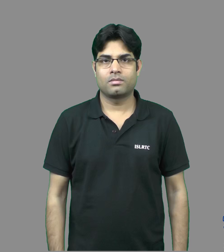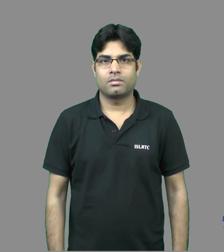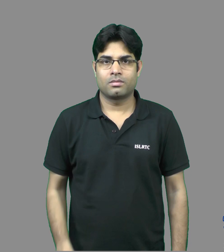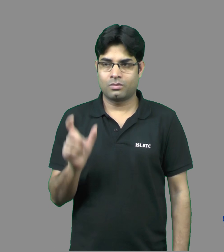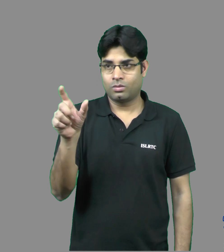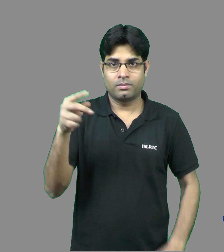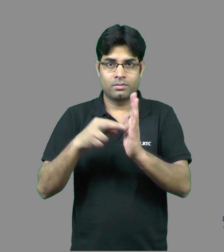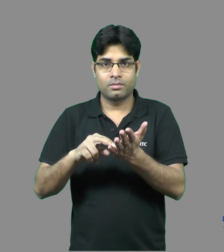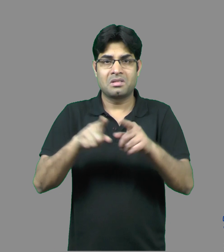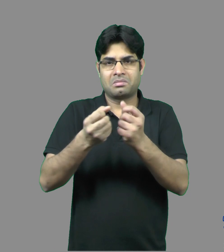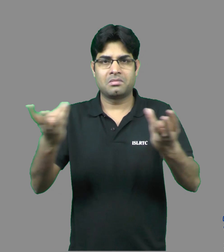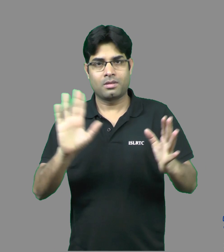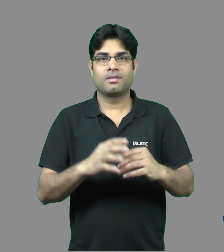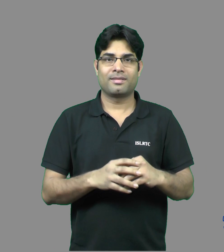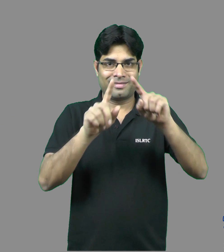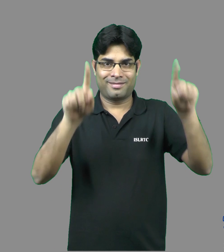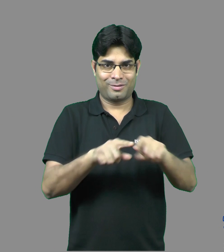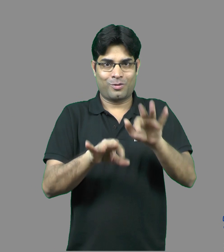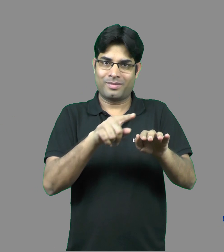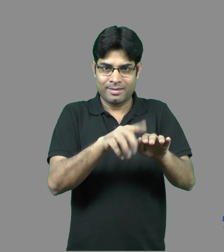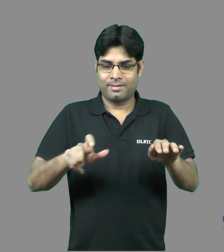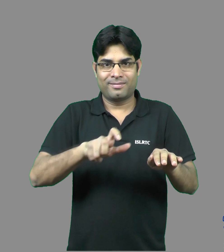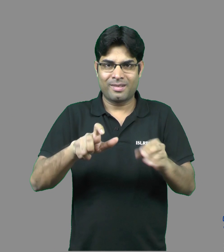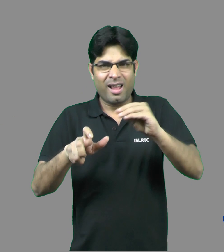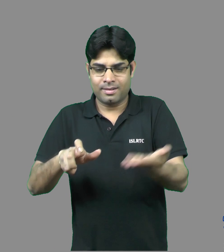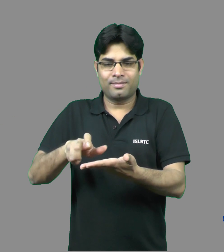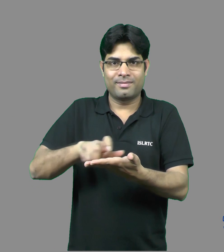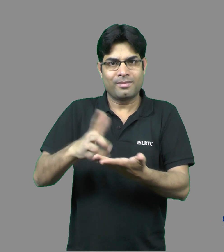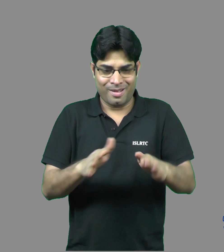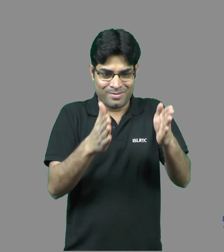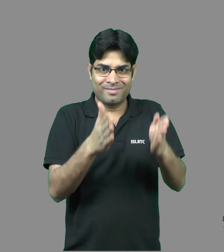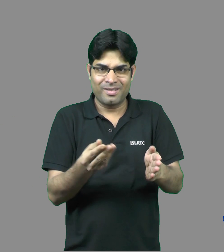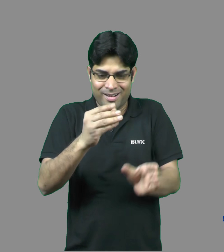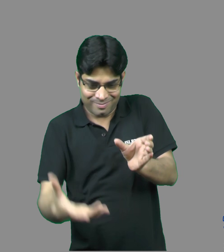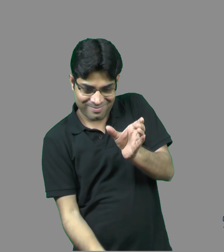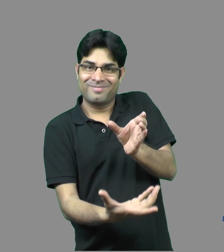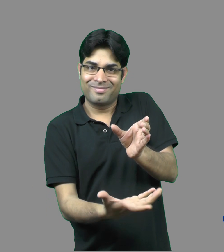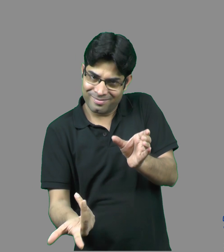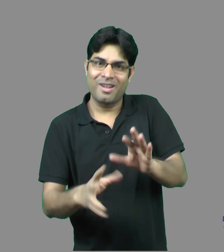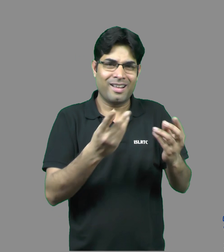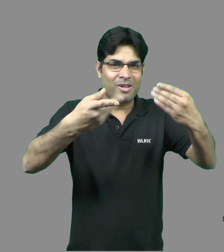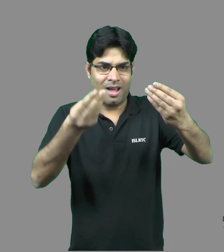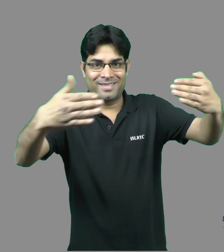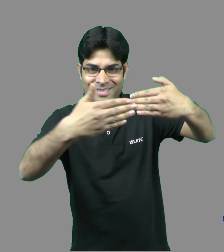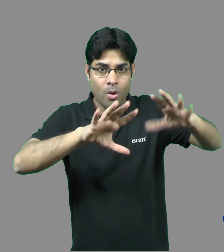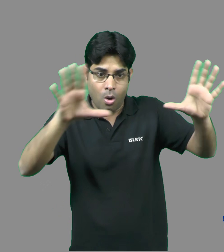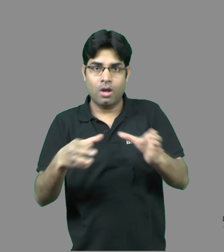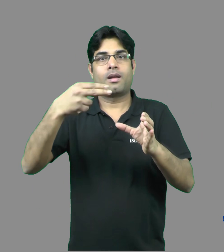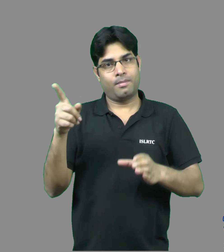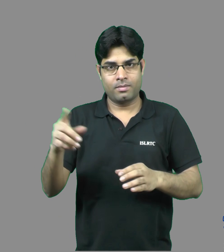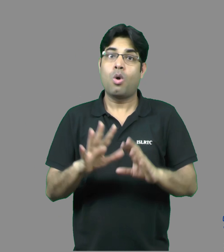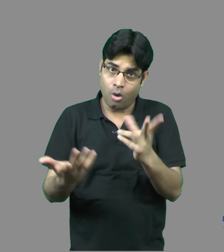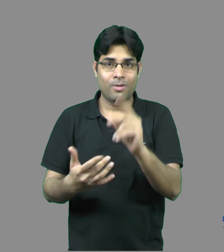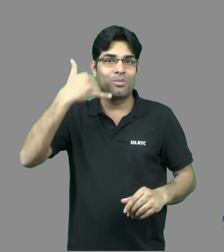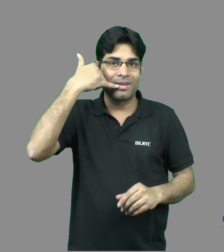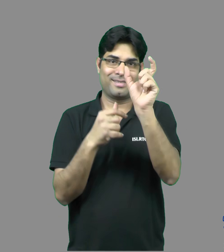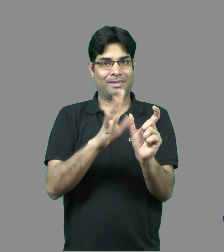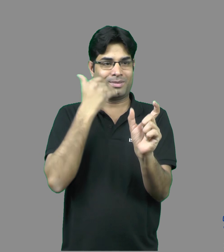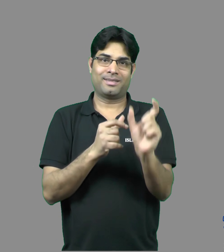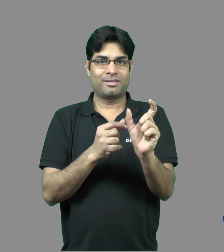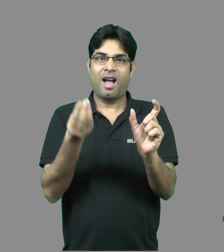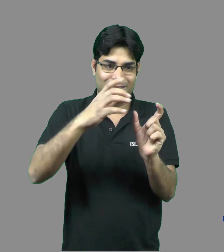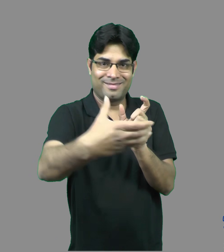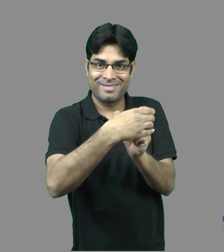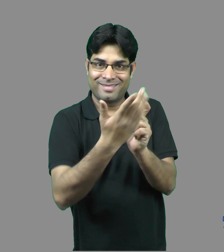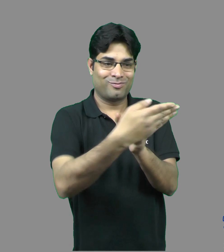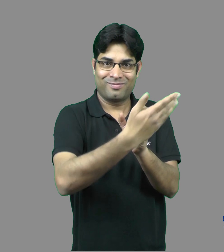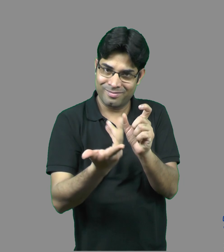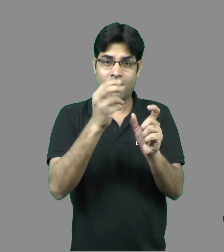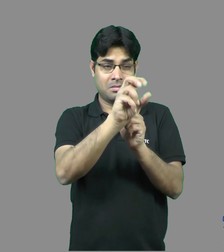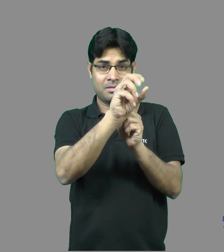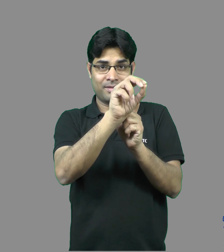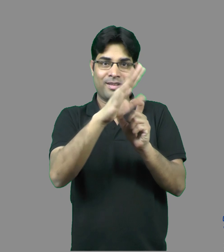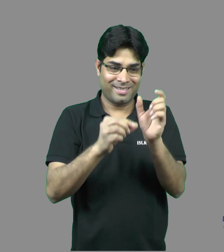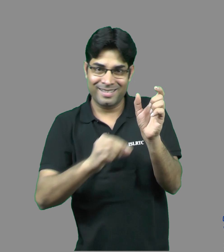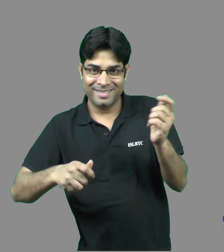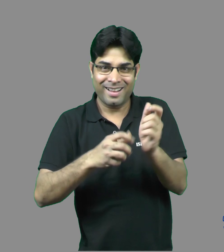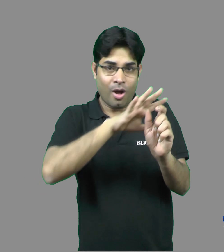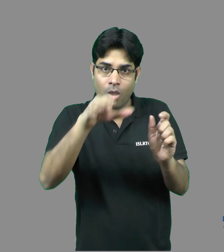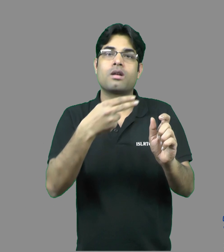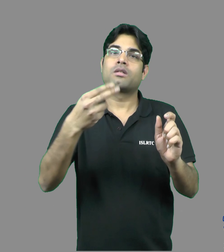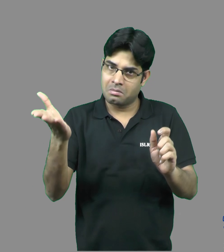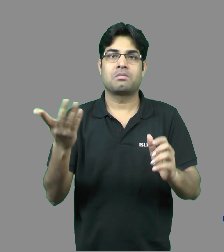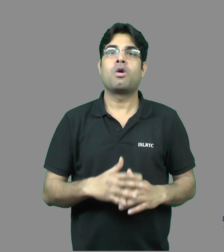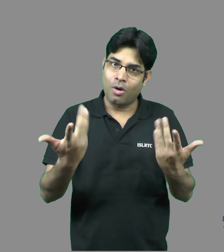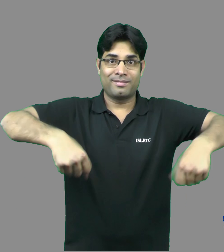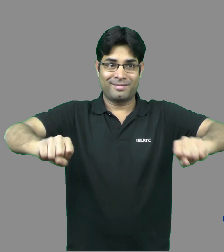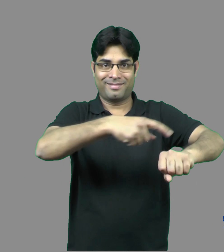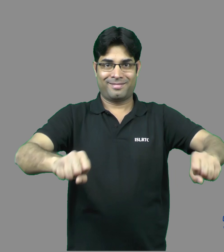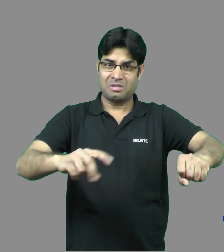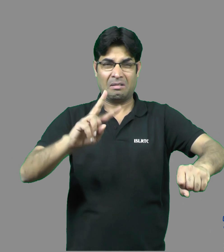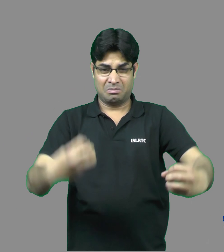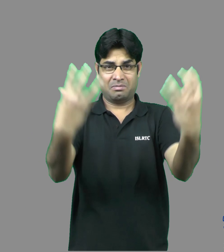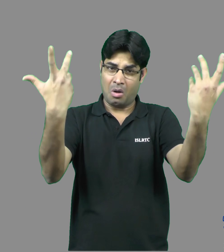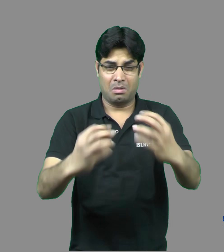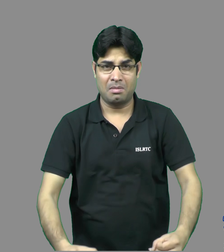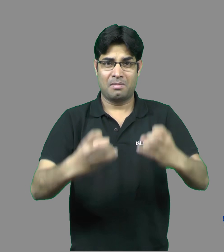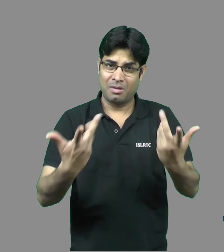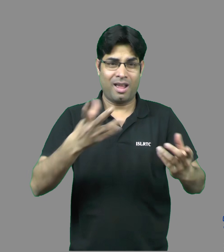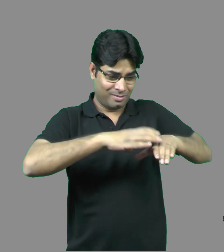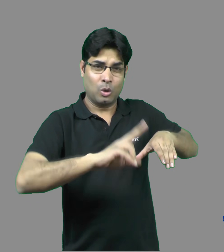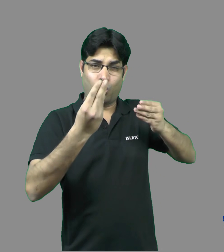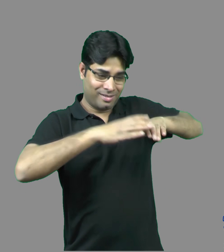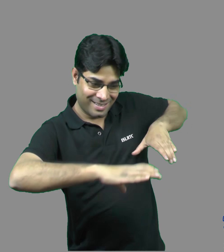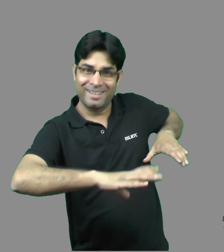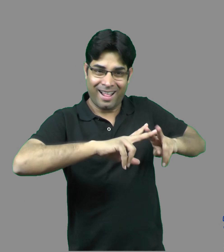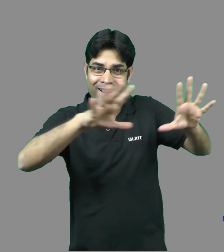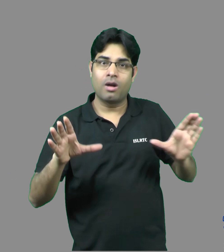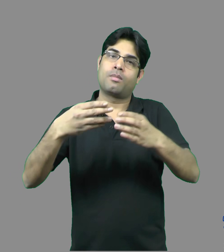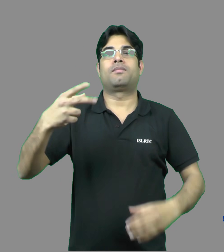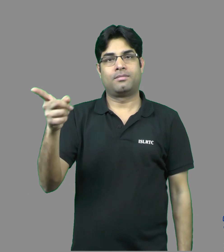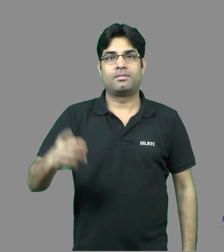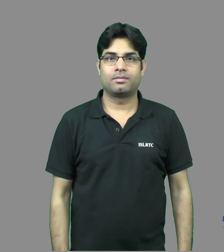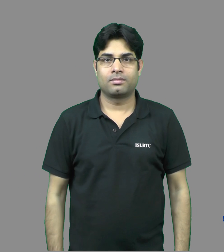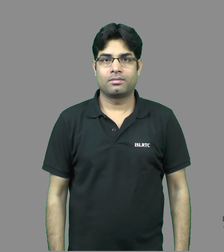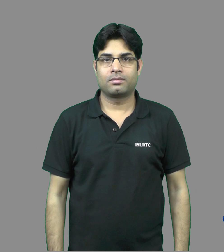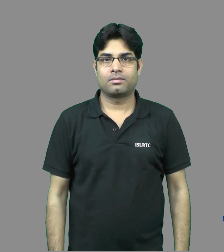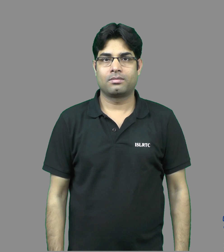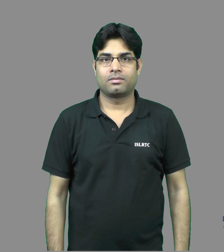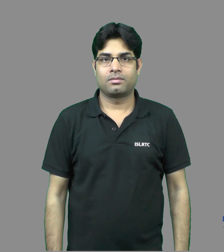Accessories